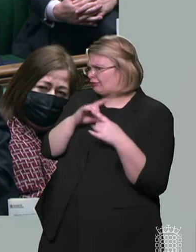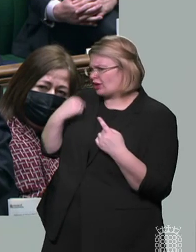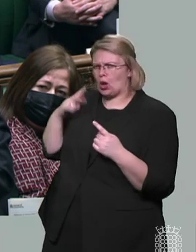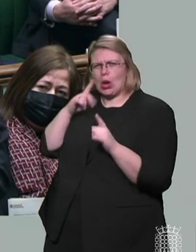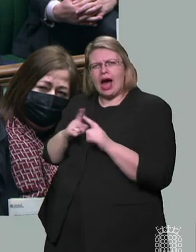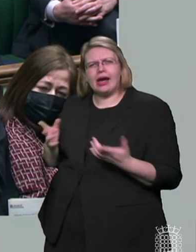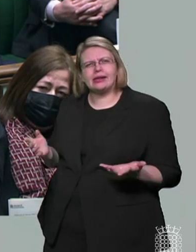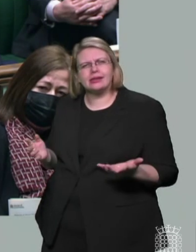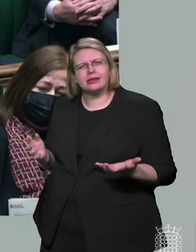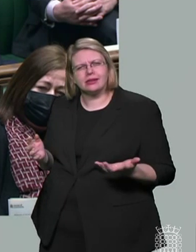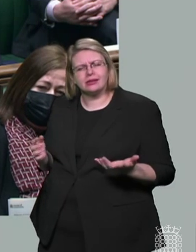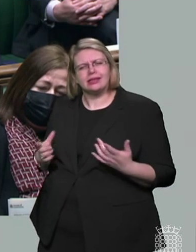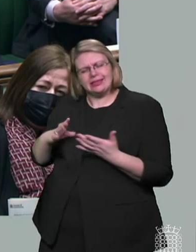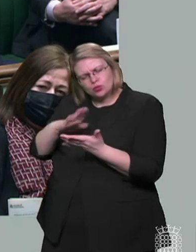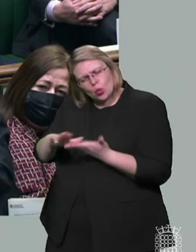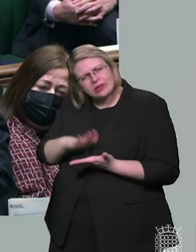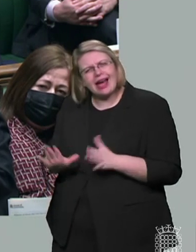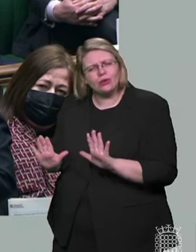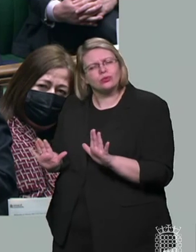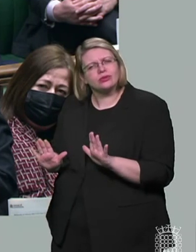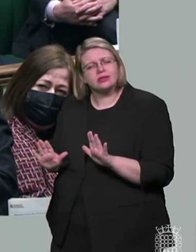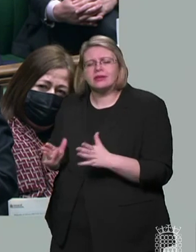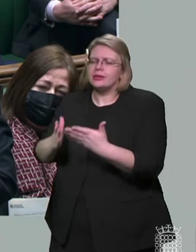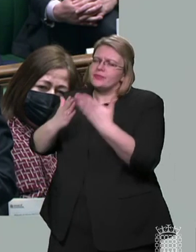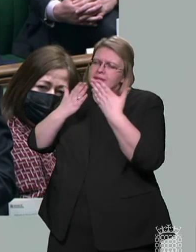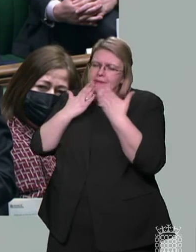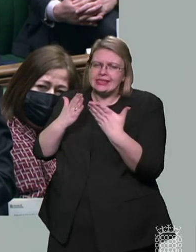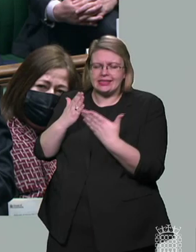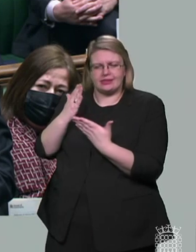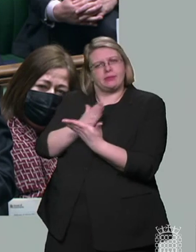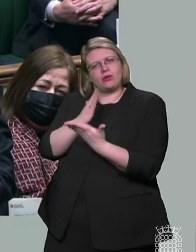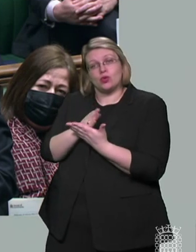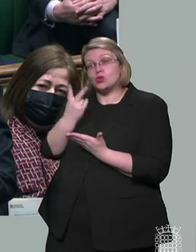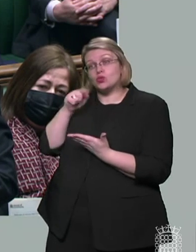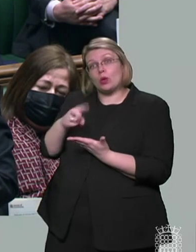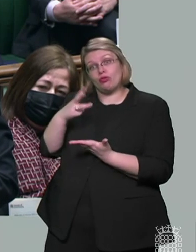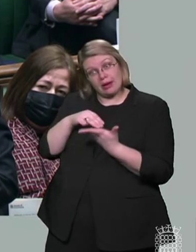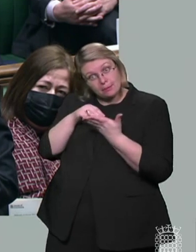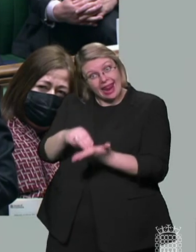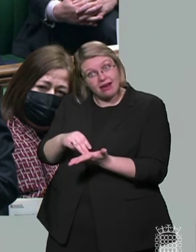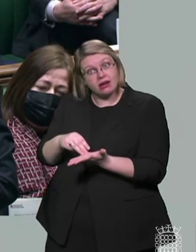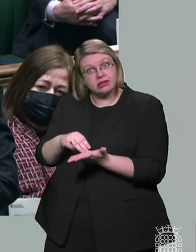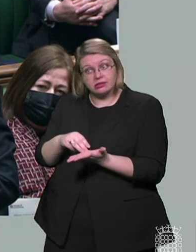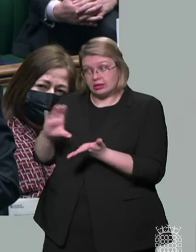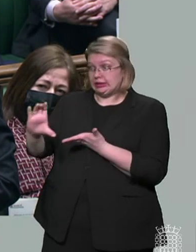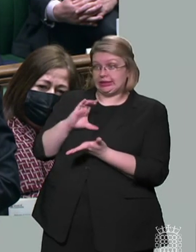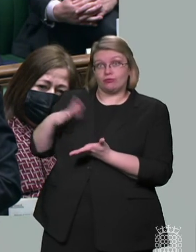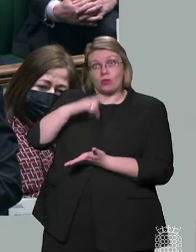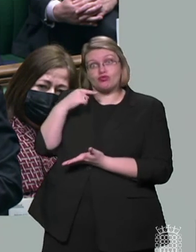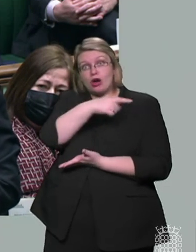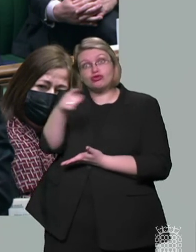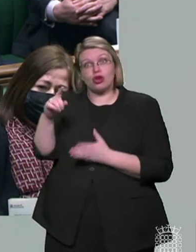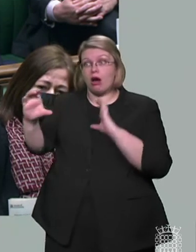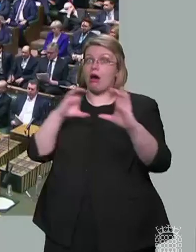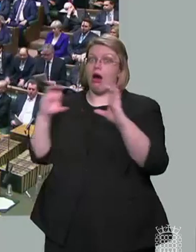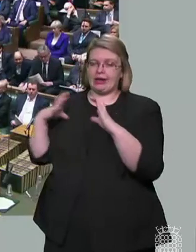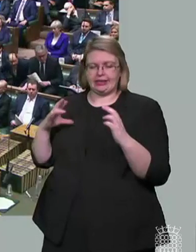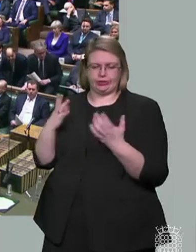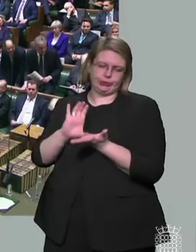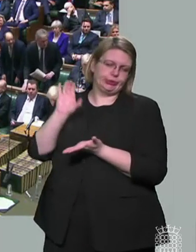Will he finally commit to giving up the £2.3 million that his party has raised from Russian oligarchs?